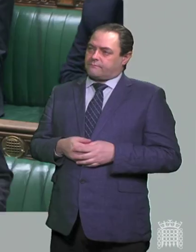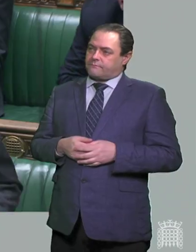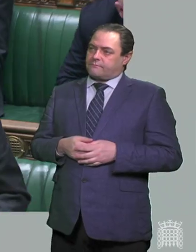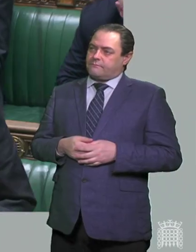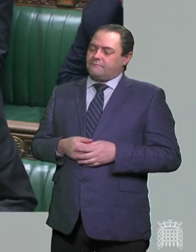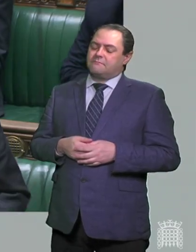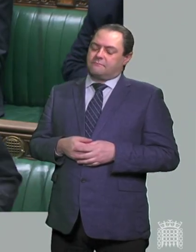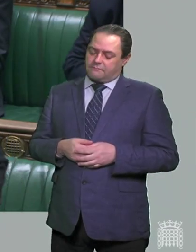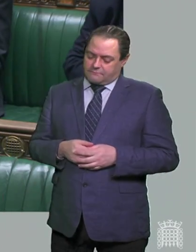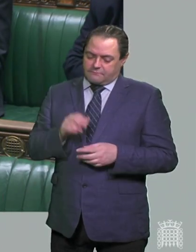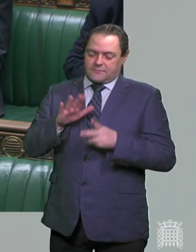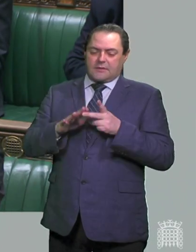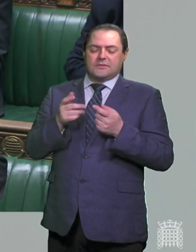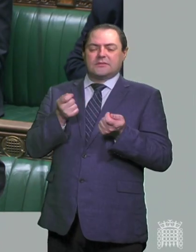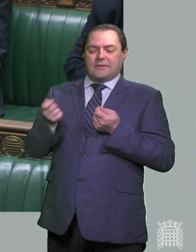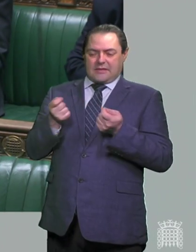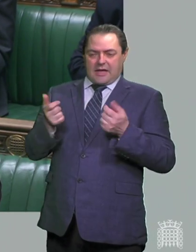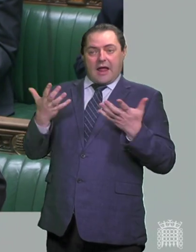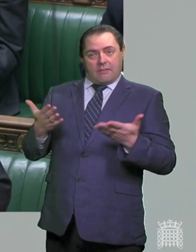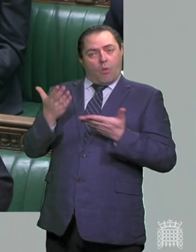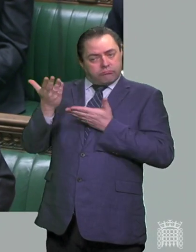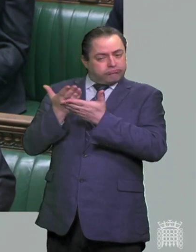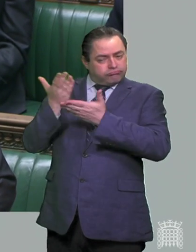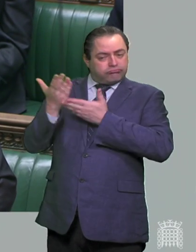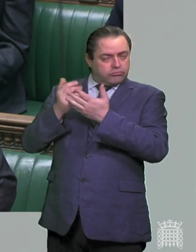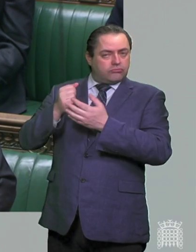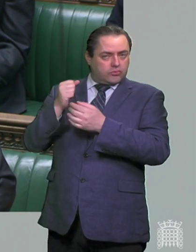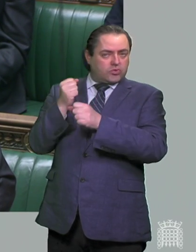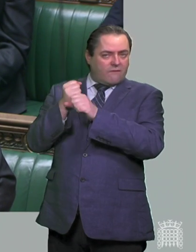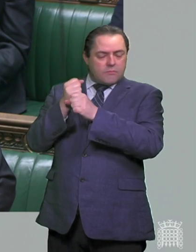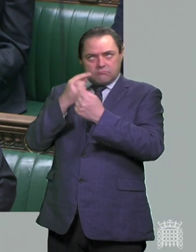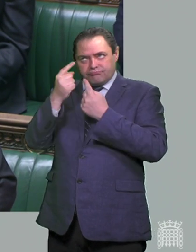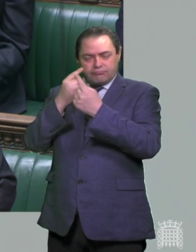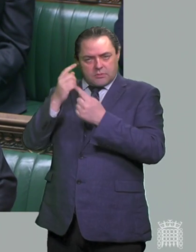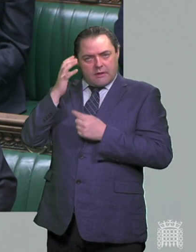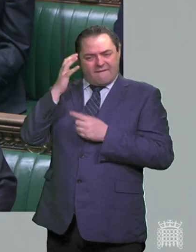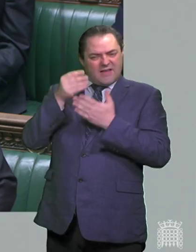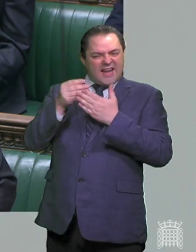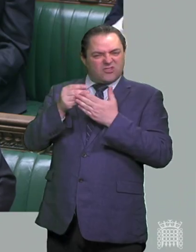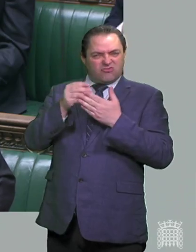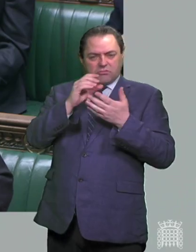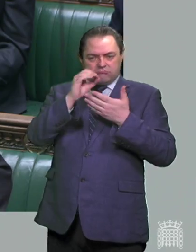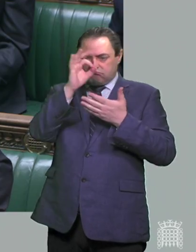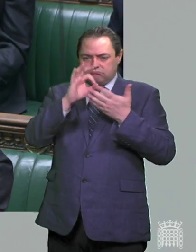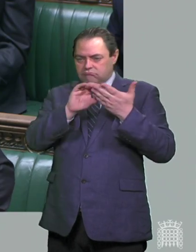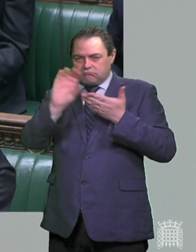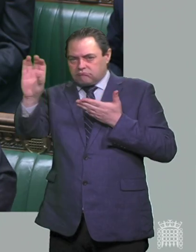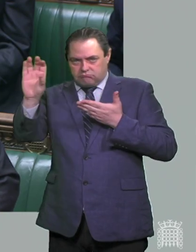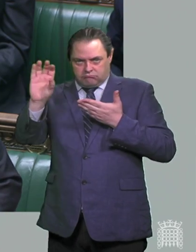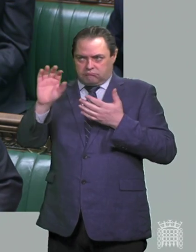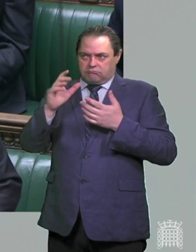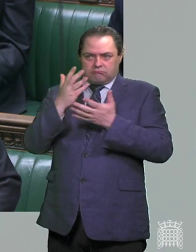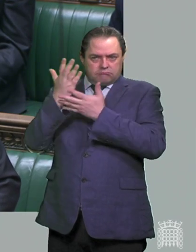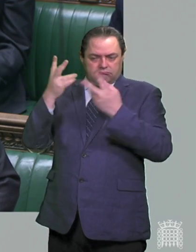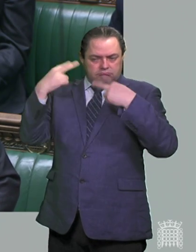At the moment, we are in discussions with the Scottish Government about a review of the fiscal framework.